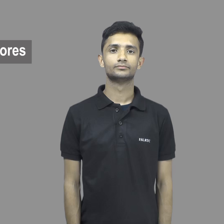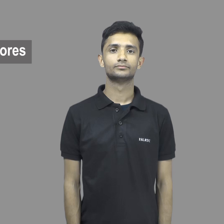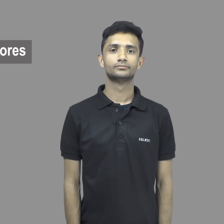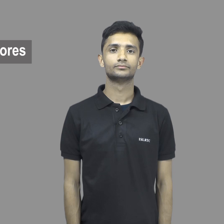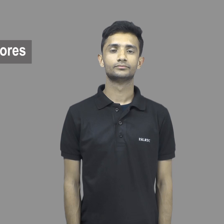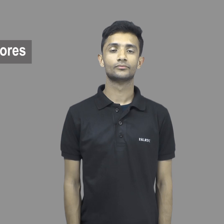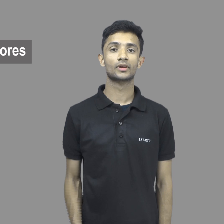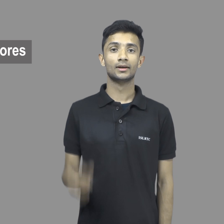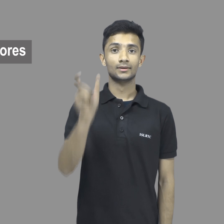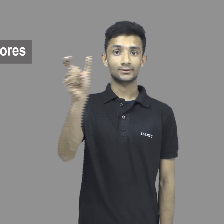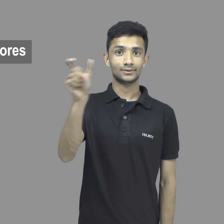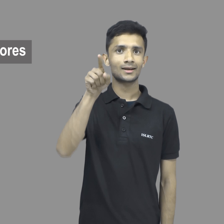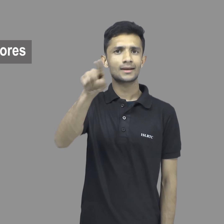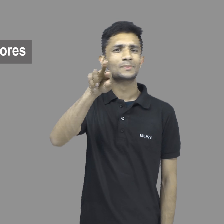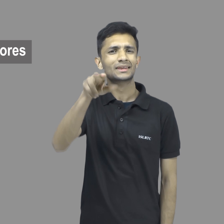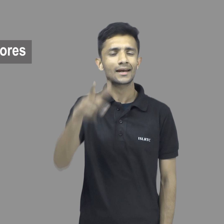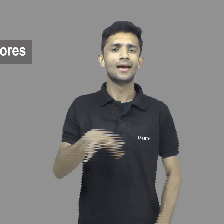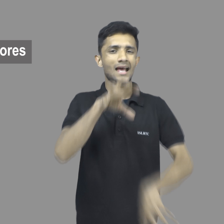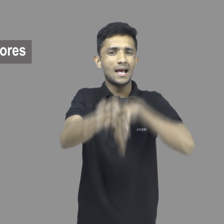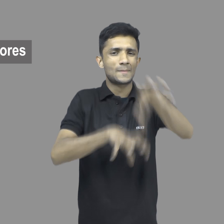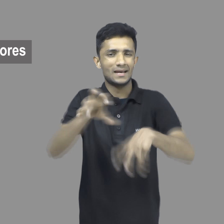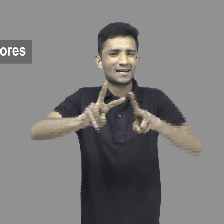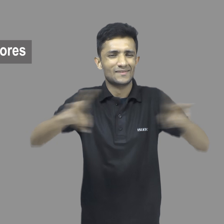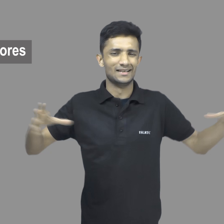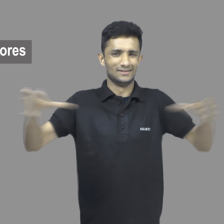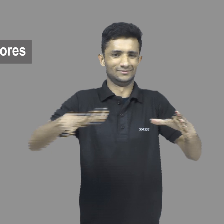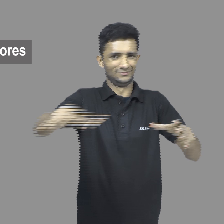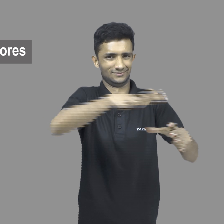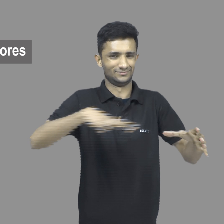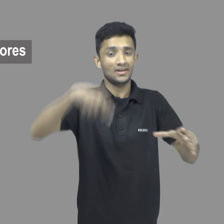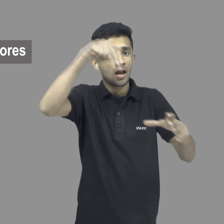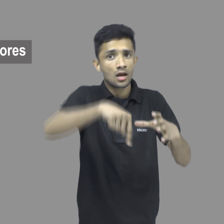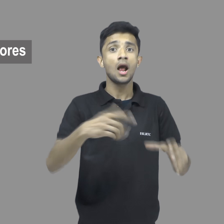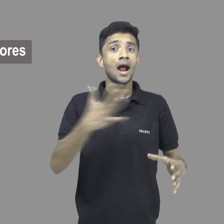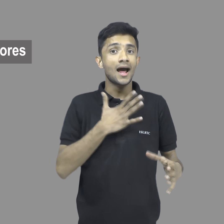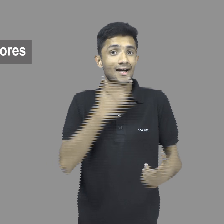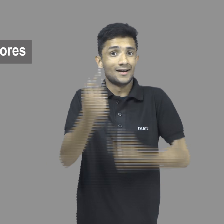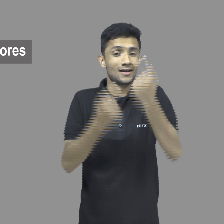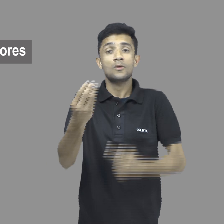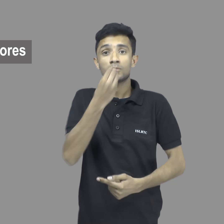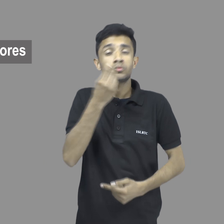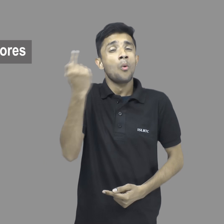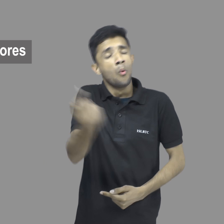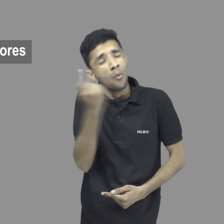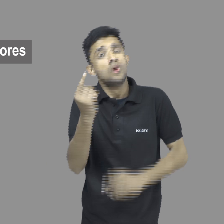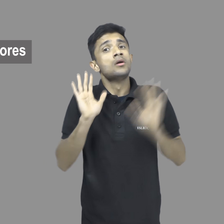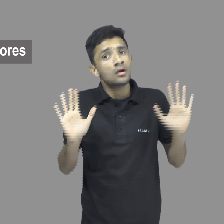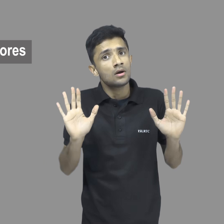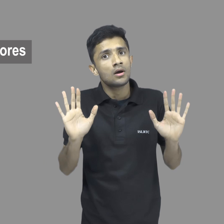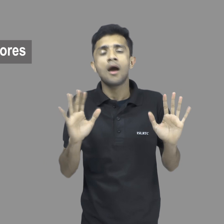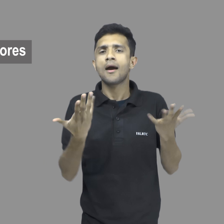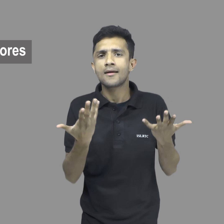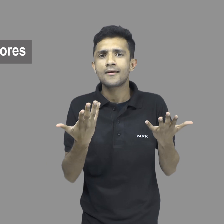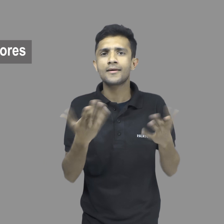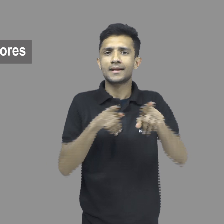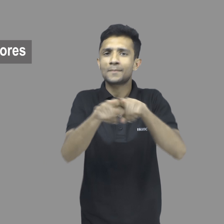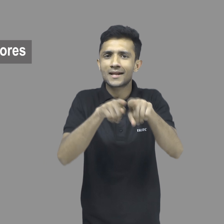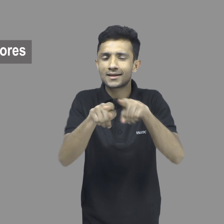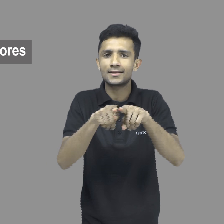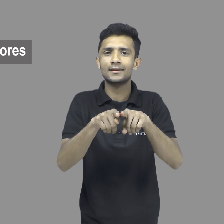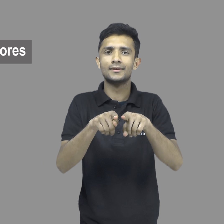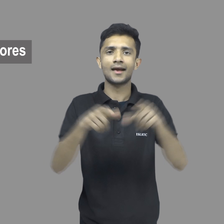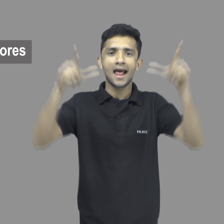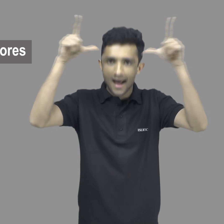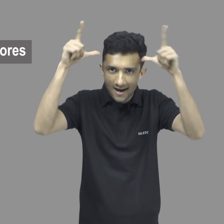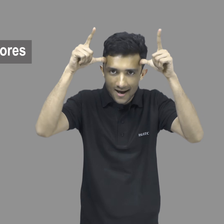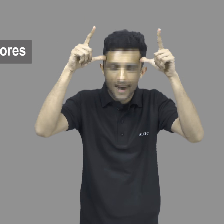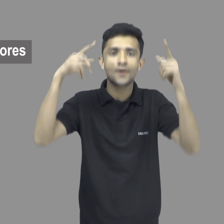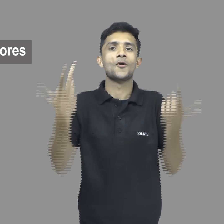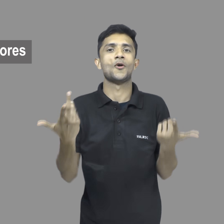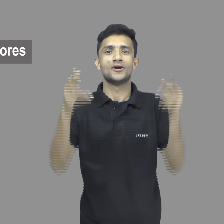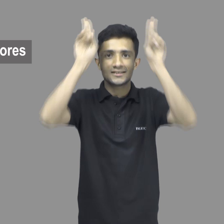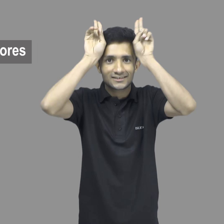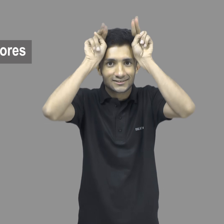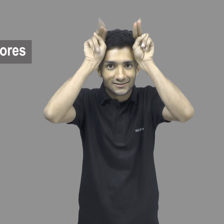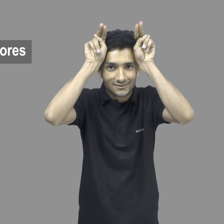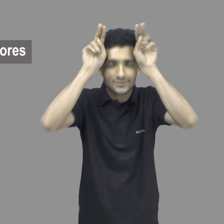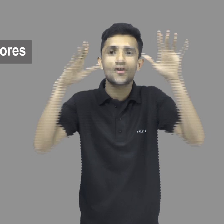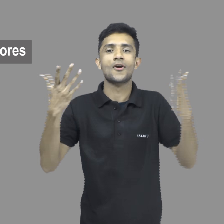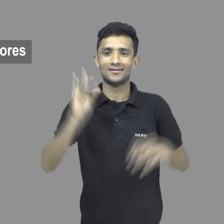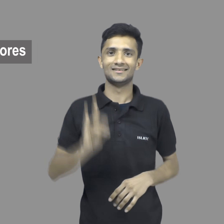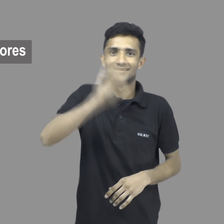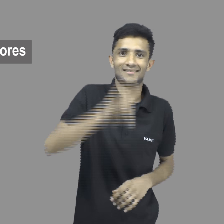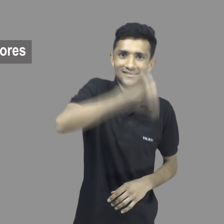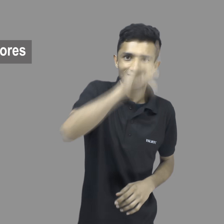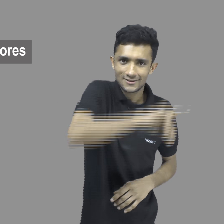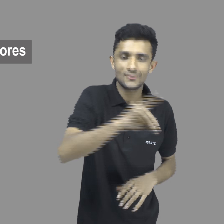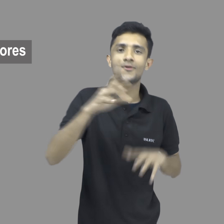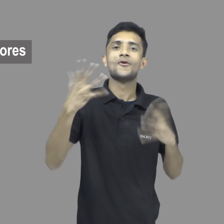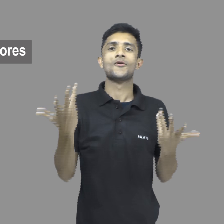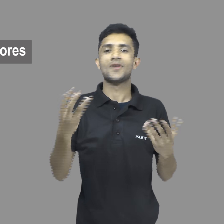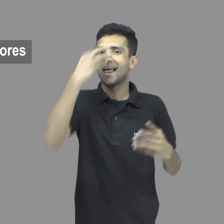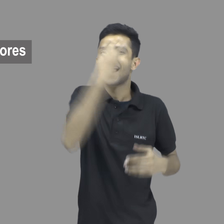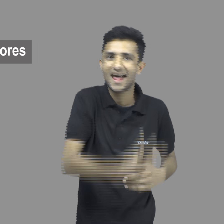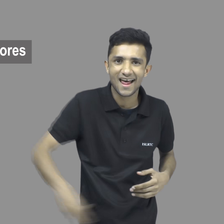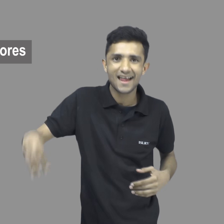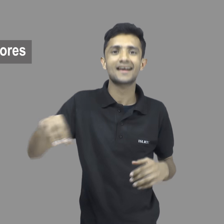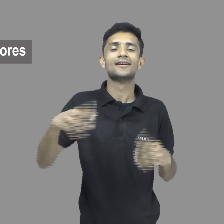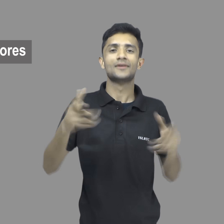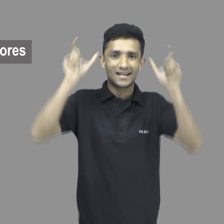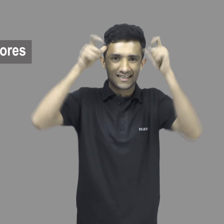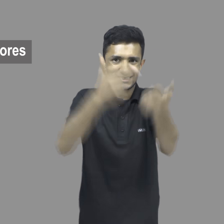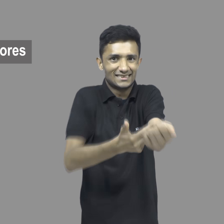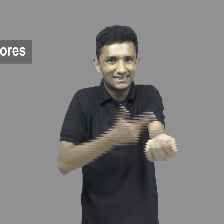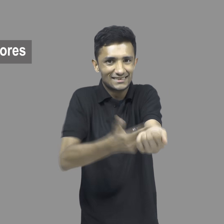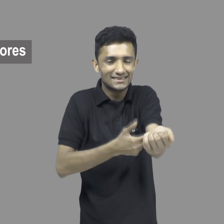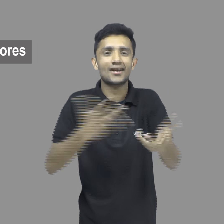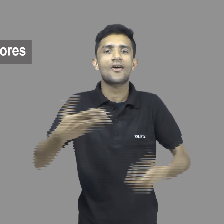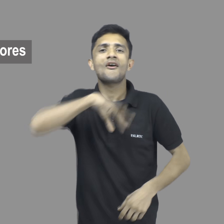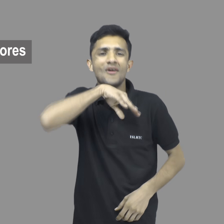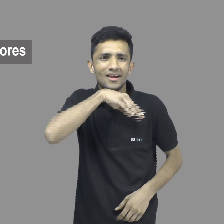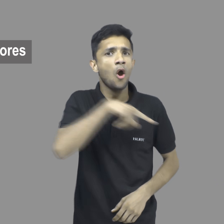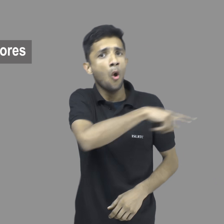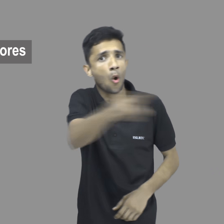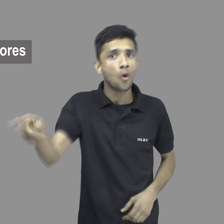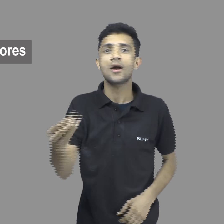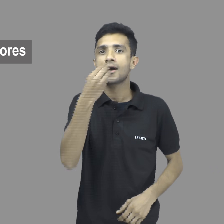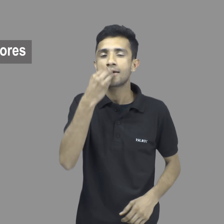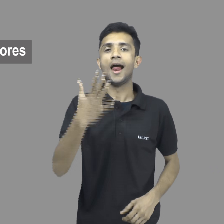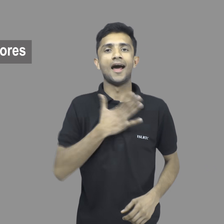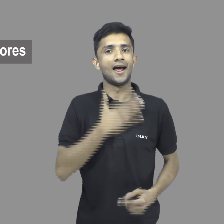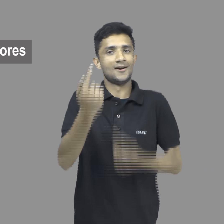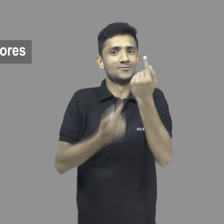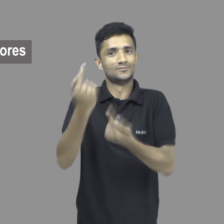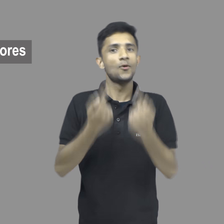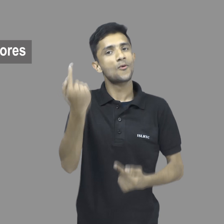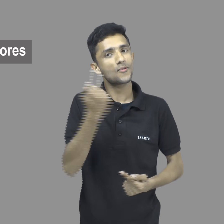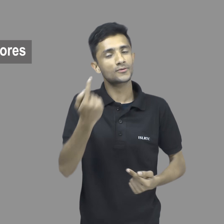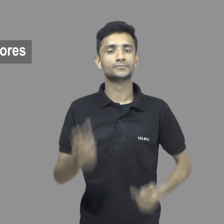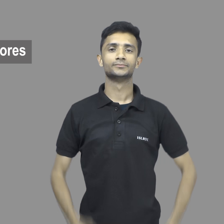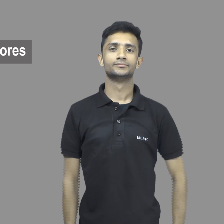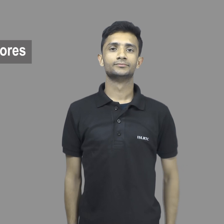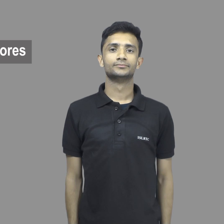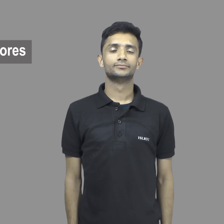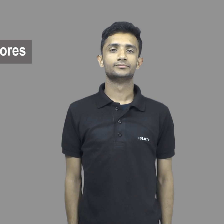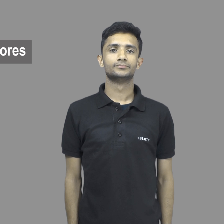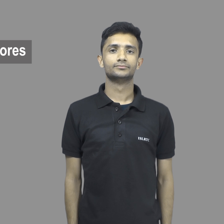Herbivores